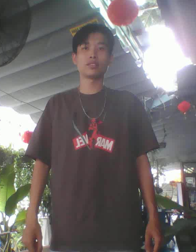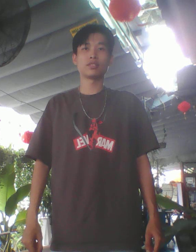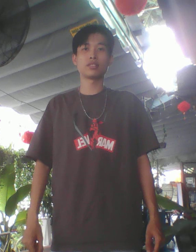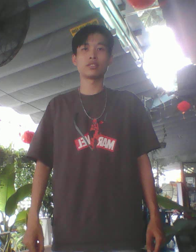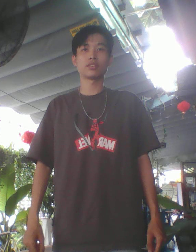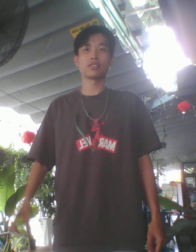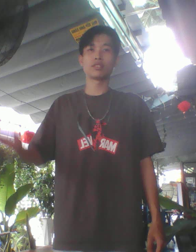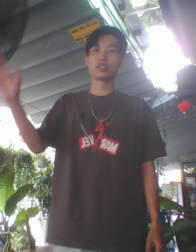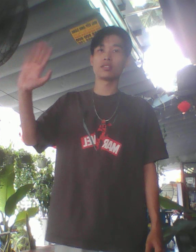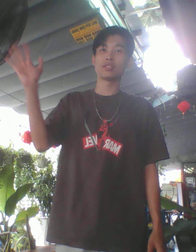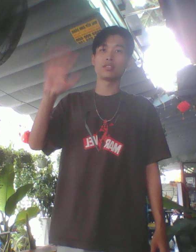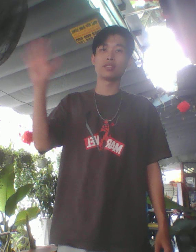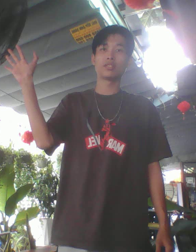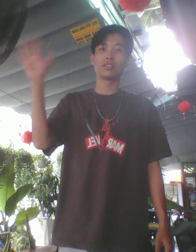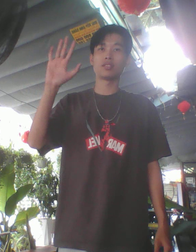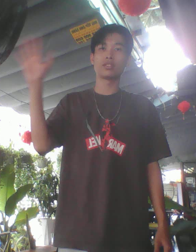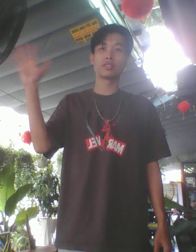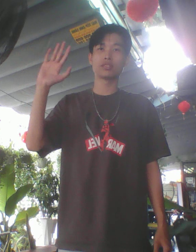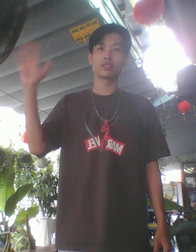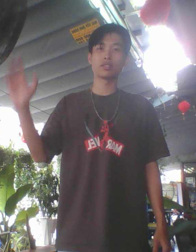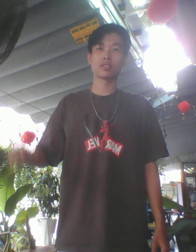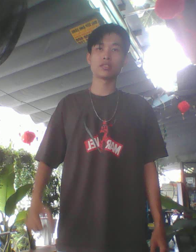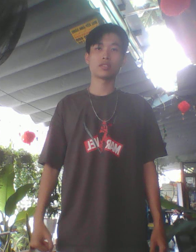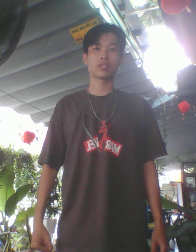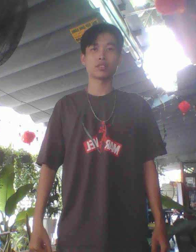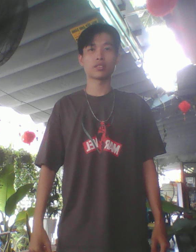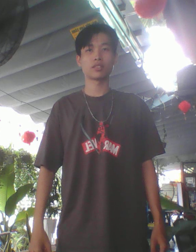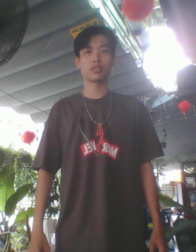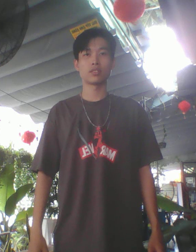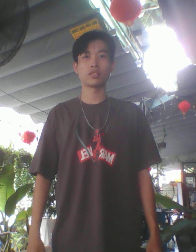xin chào